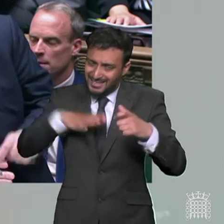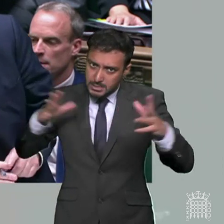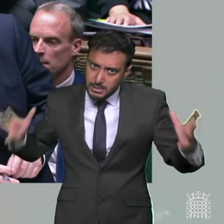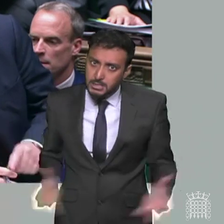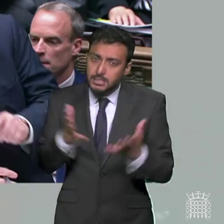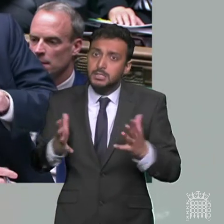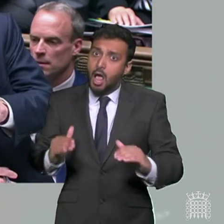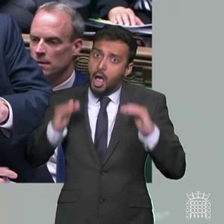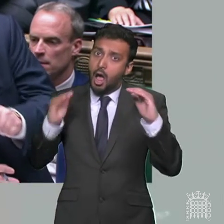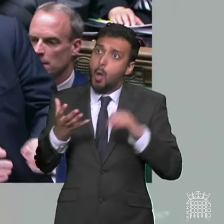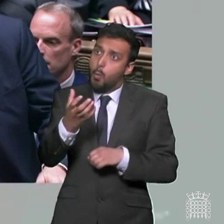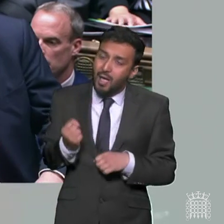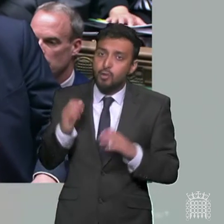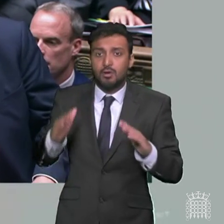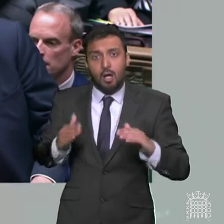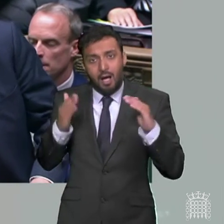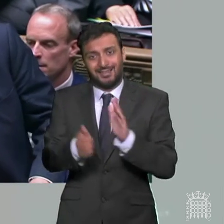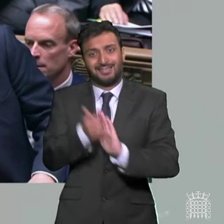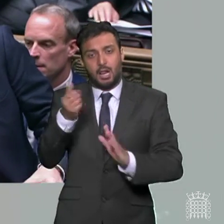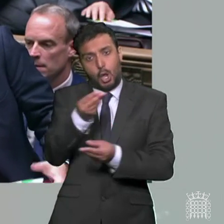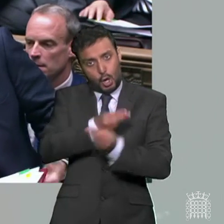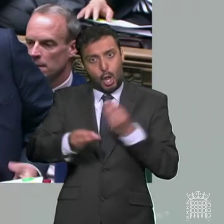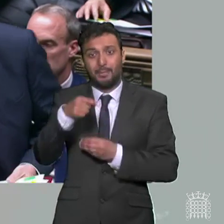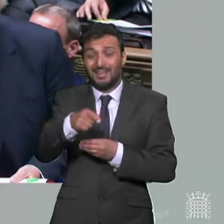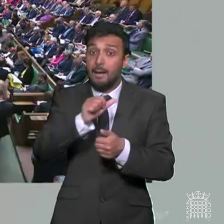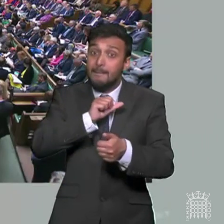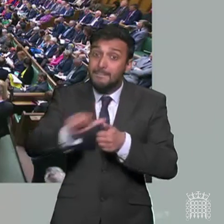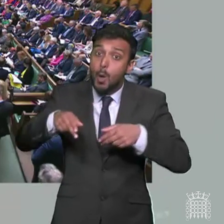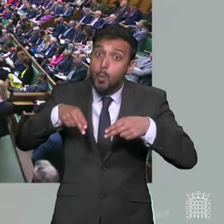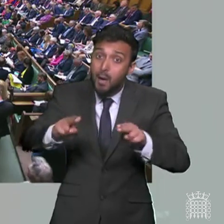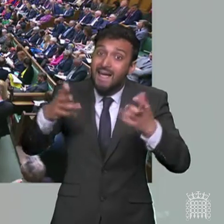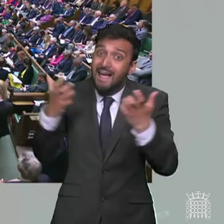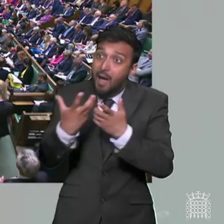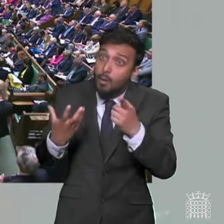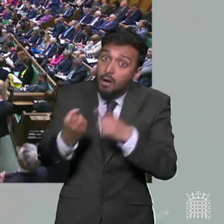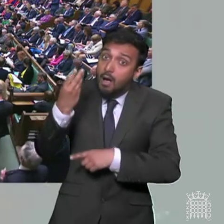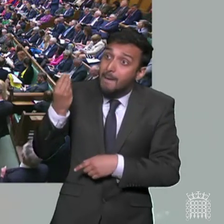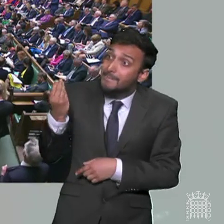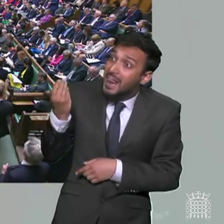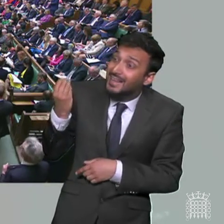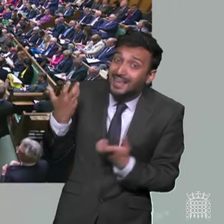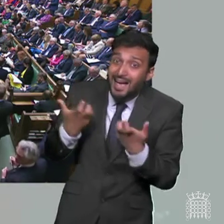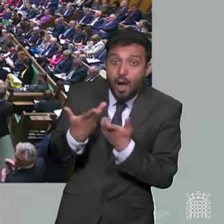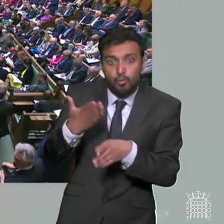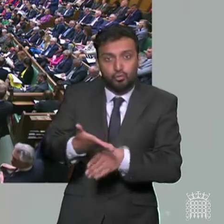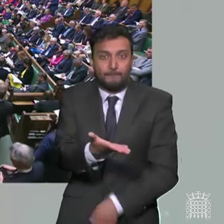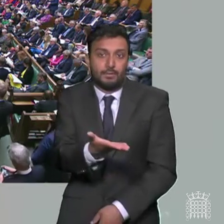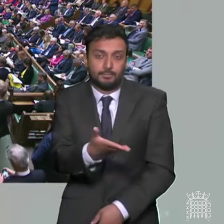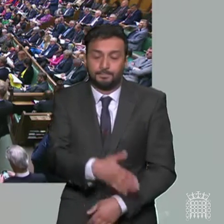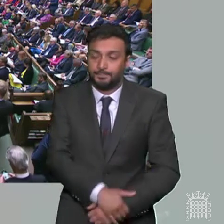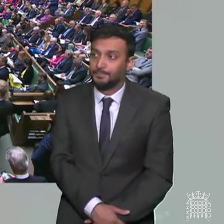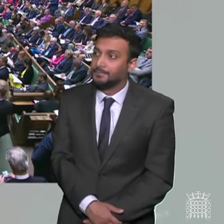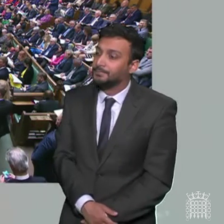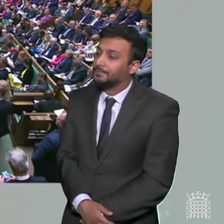The best way to get money into people’s pockets is for them to have a job.